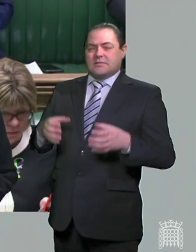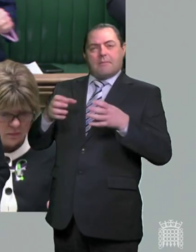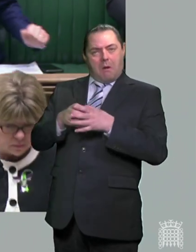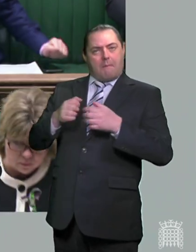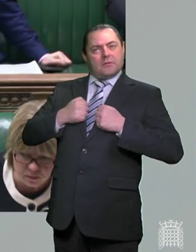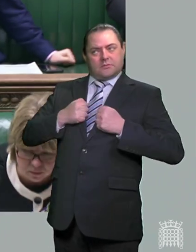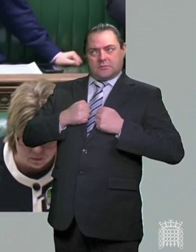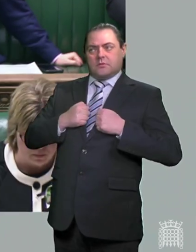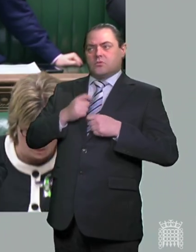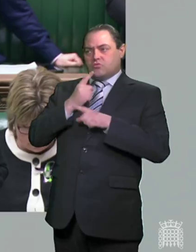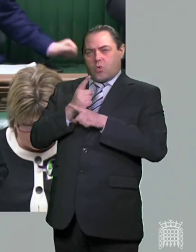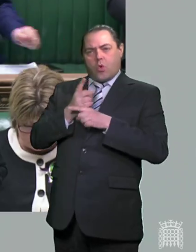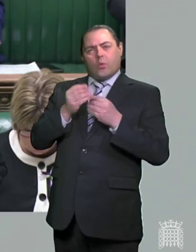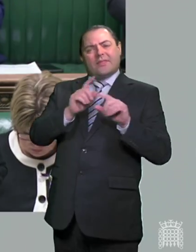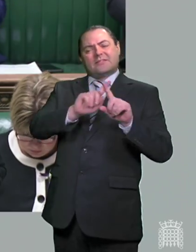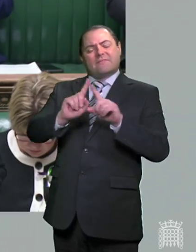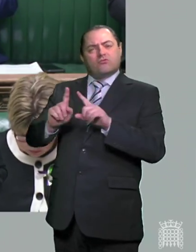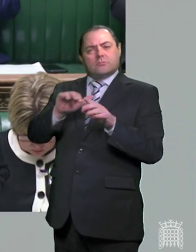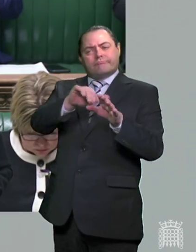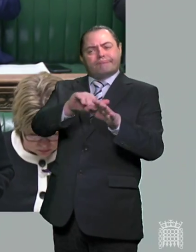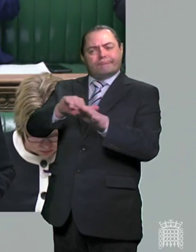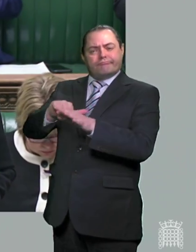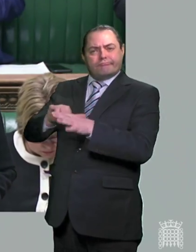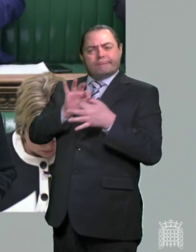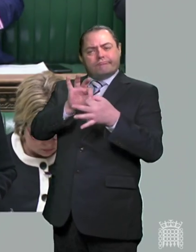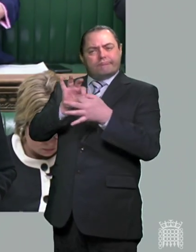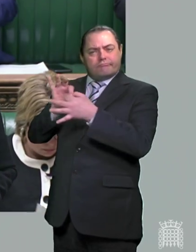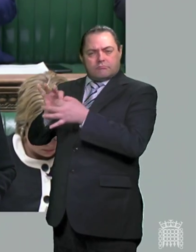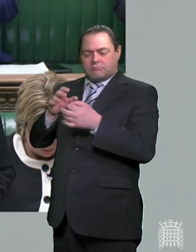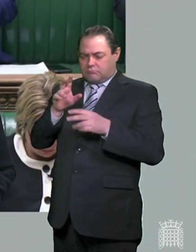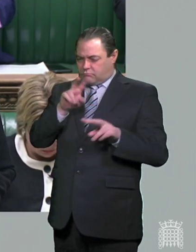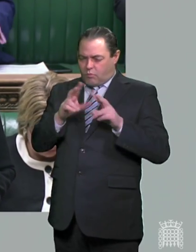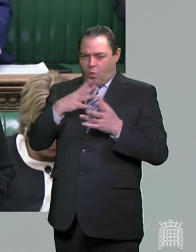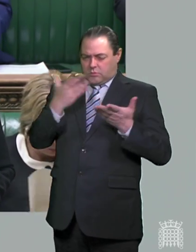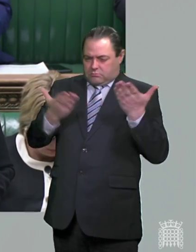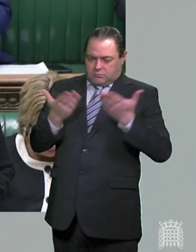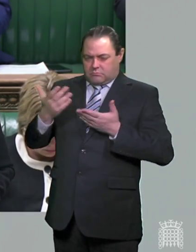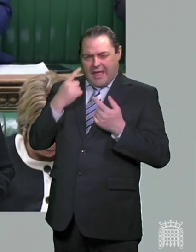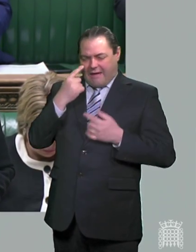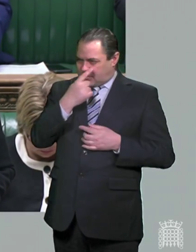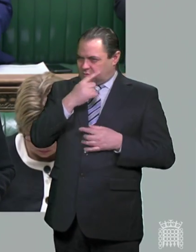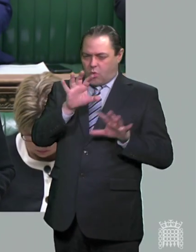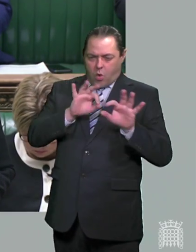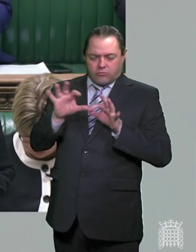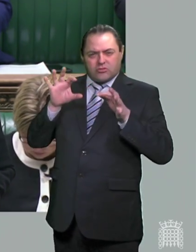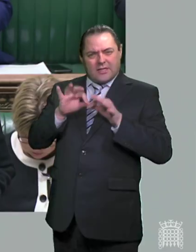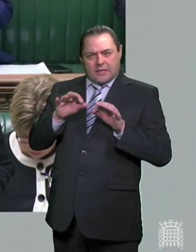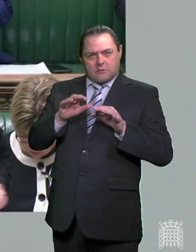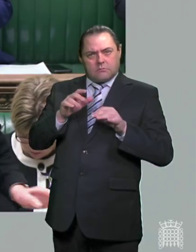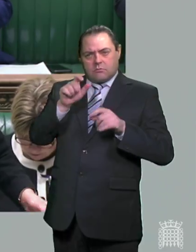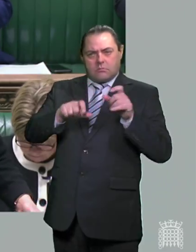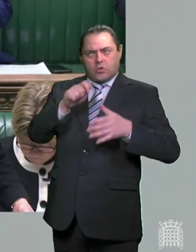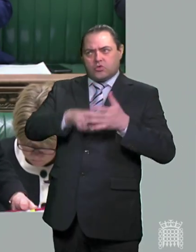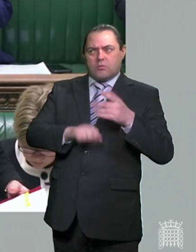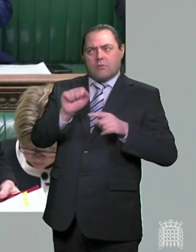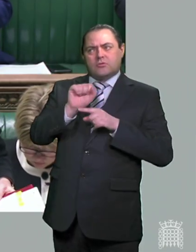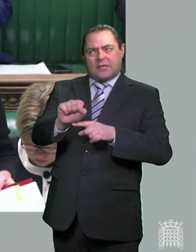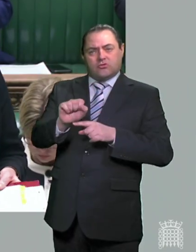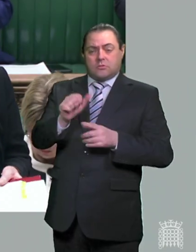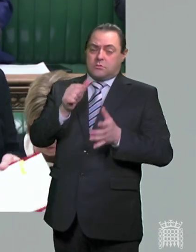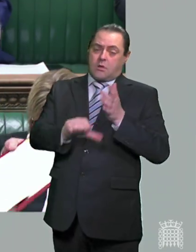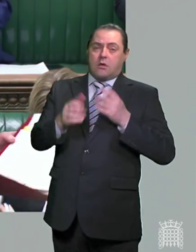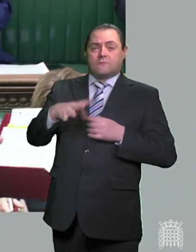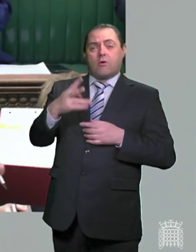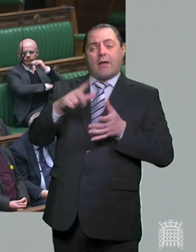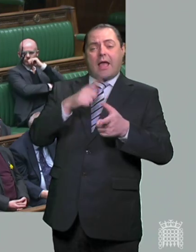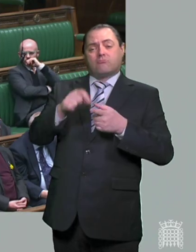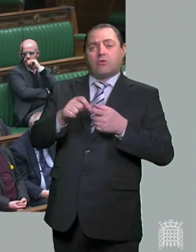The Department is talking to a range of stakeholders to assess evidence and options for a more targeted approach to consumer protection from April 2024.